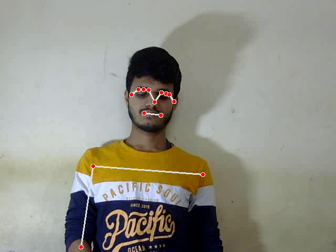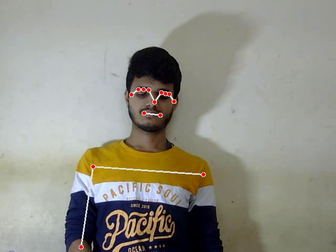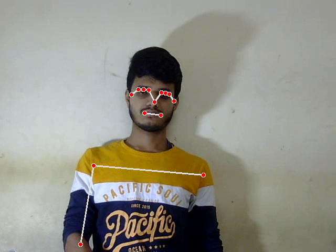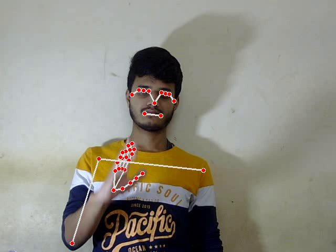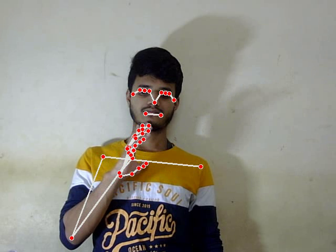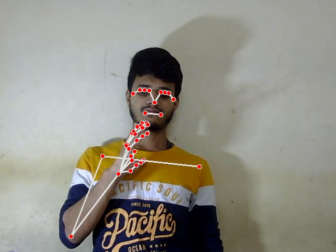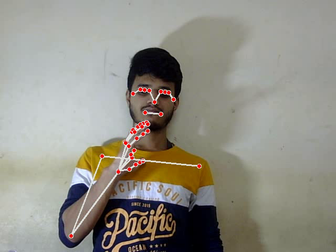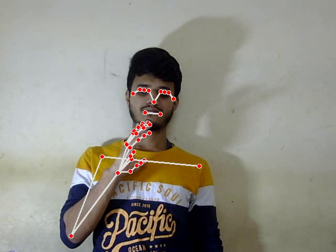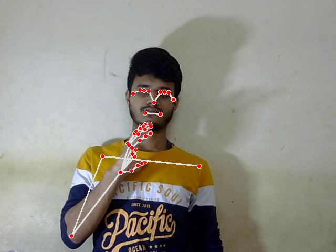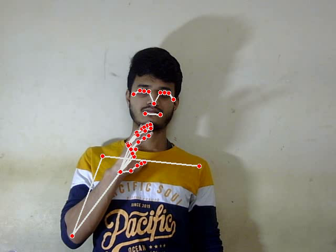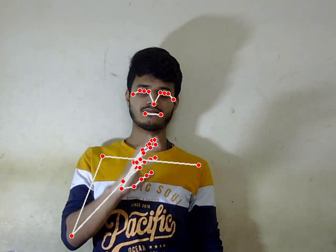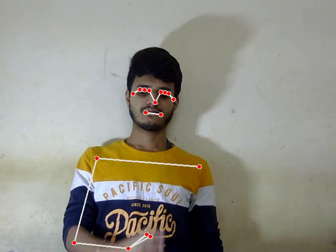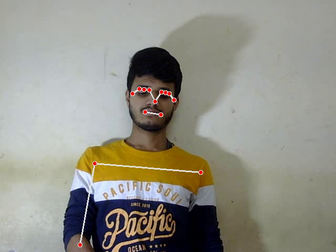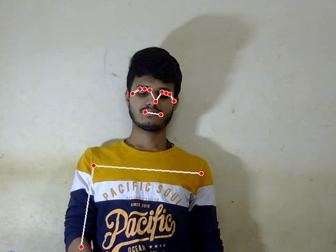fine